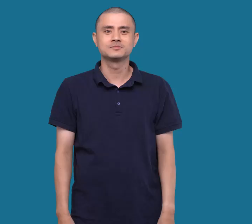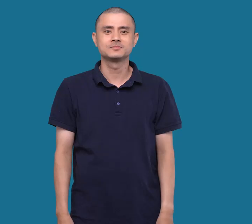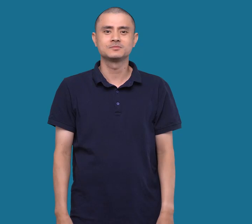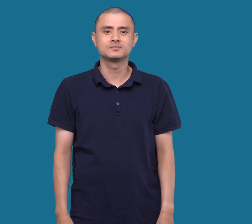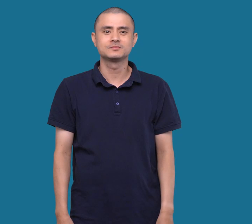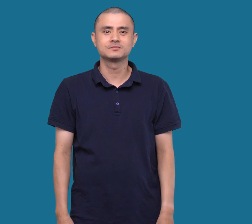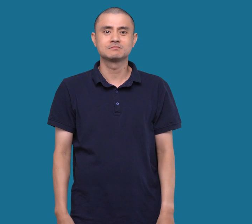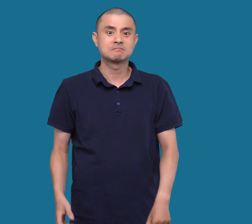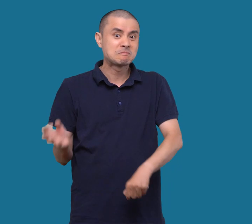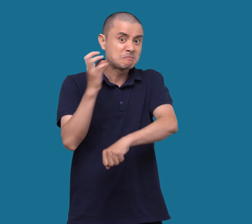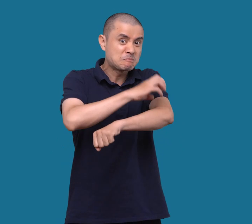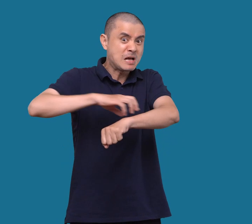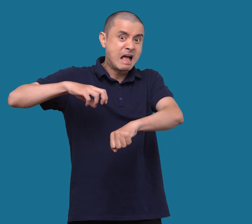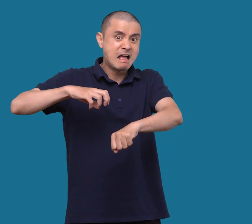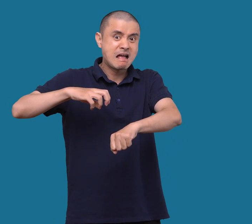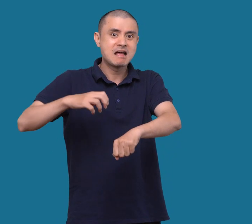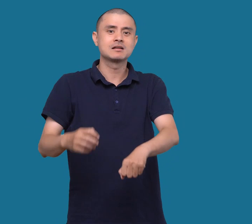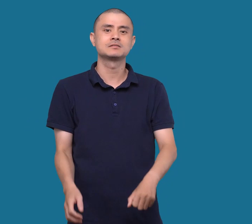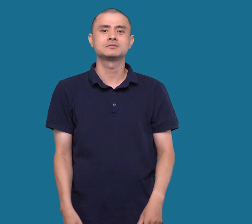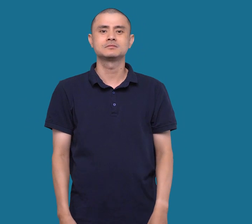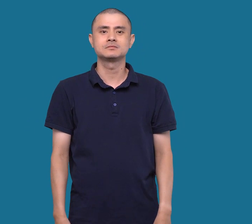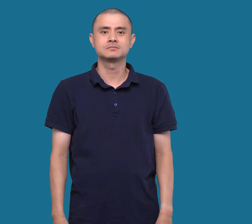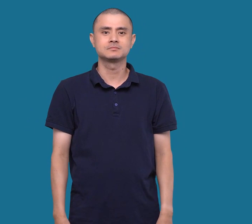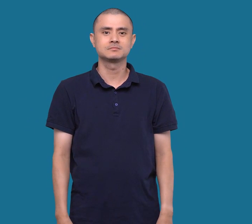mèo cào